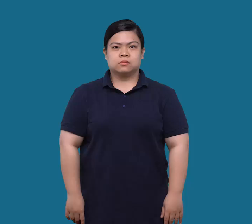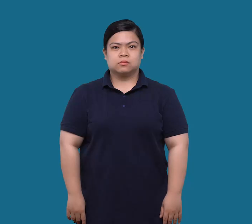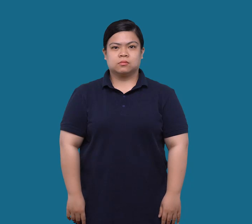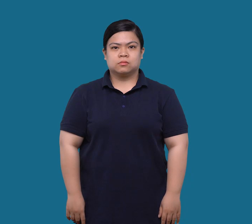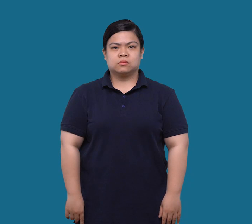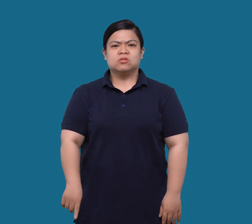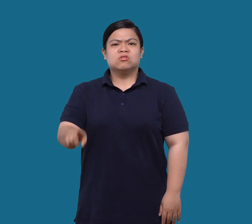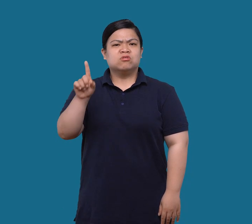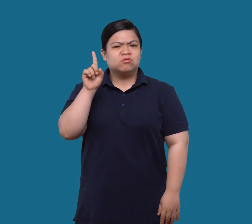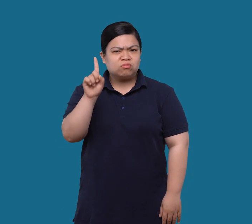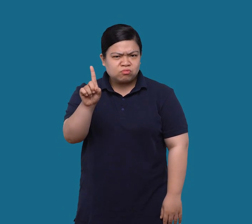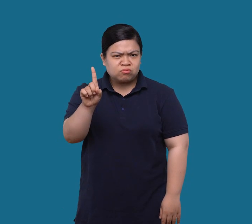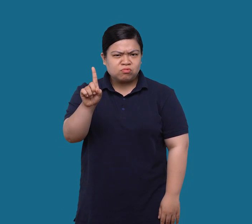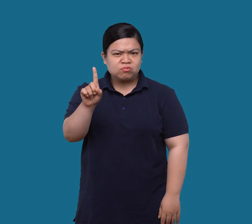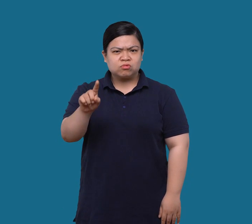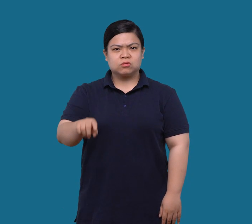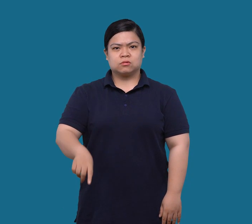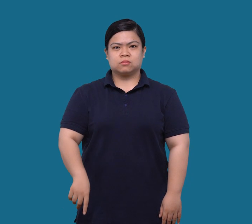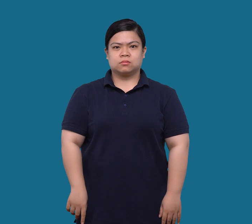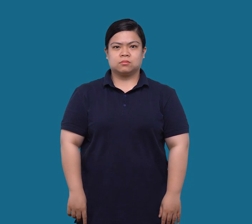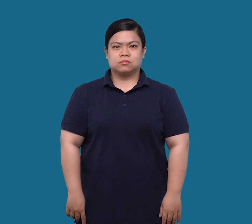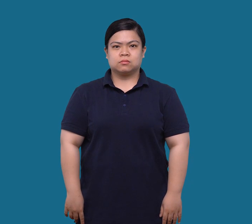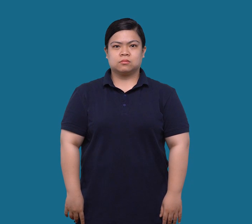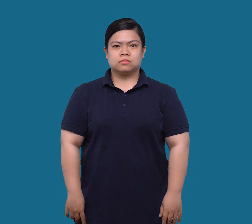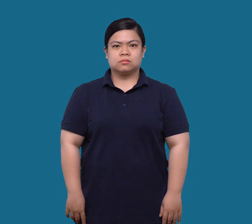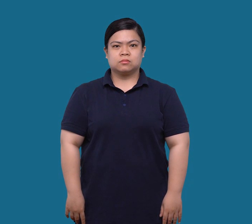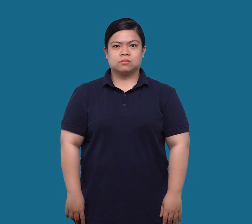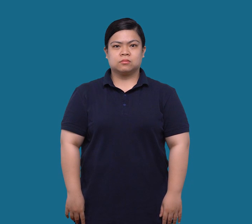nhưng